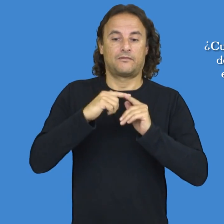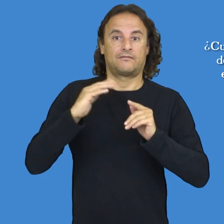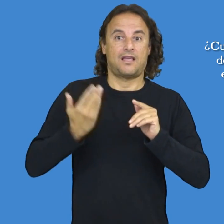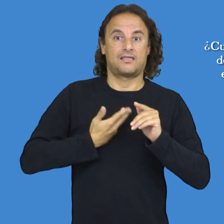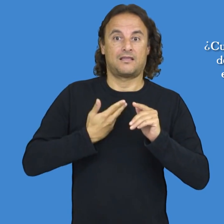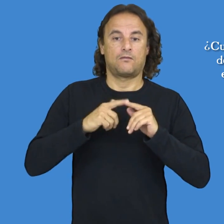afectar